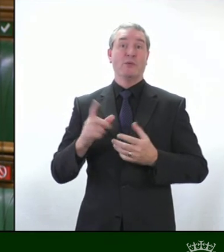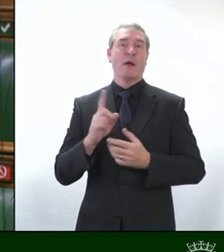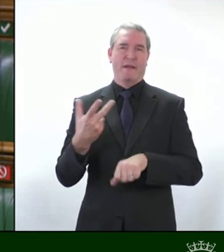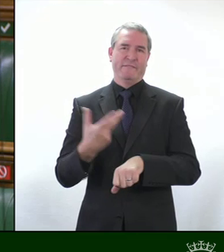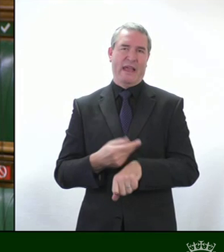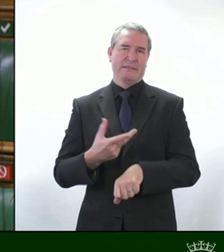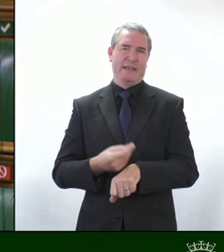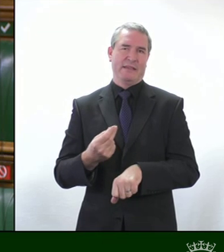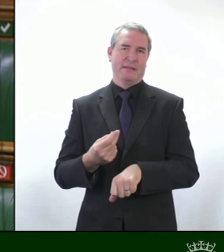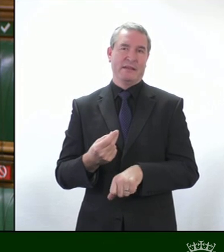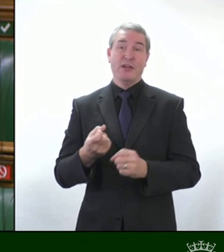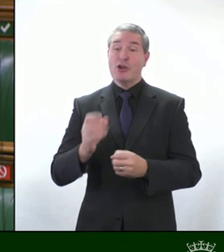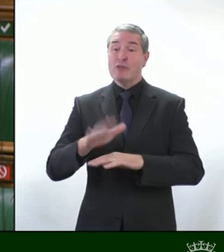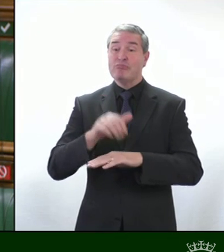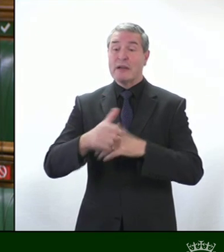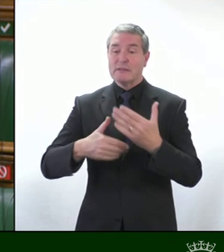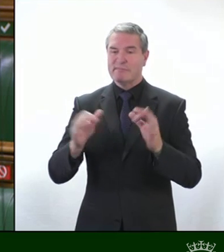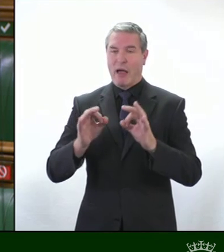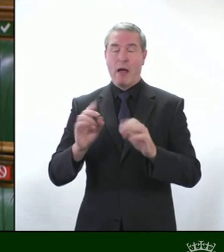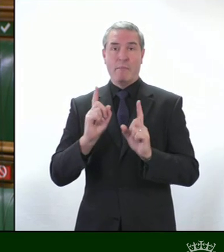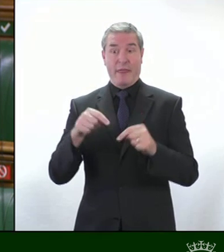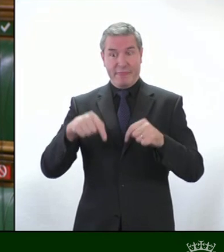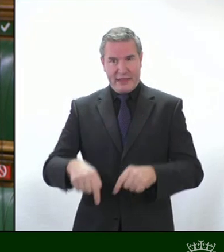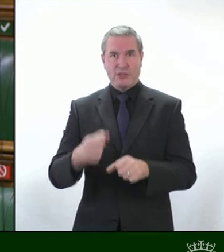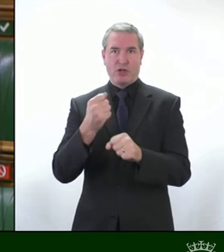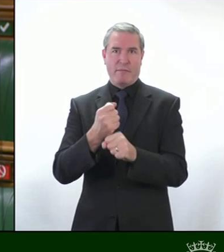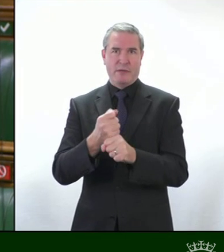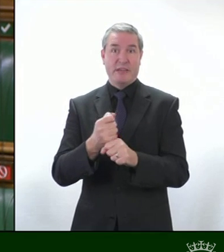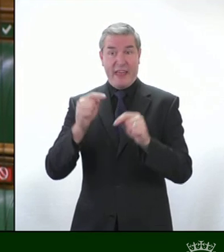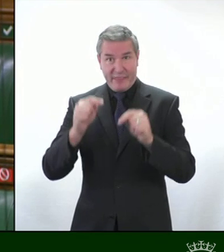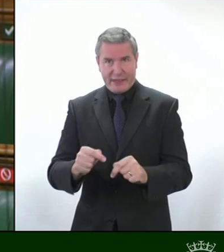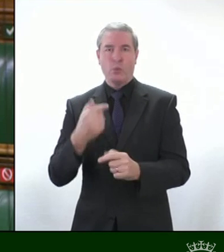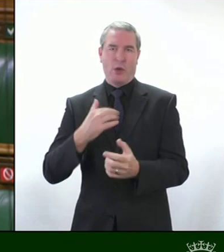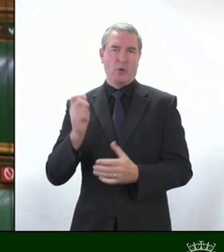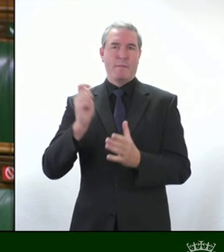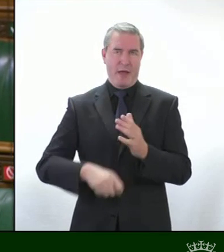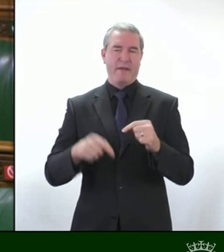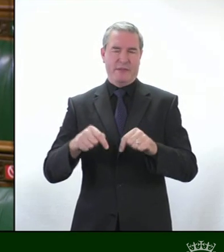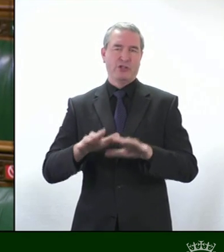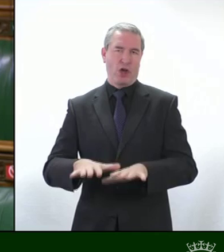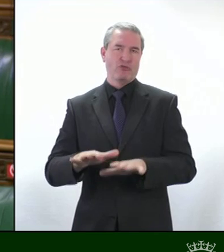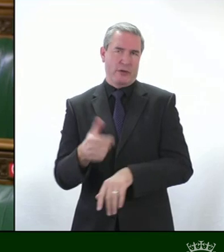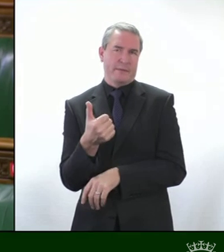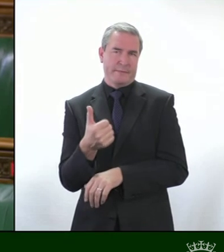Like many presents, we might not have made it, but this Government—this Union—could afford to buy it for this country.